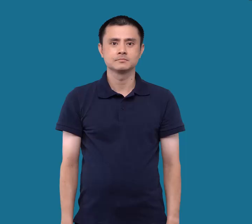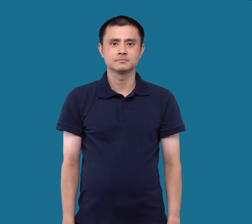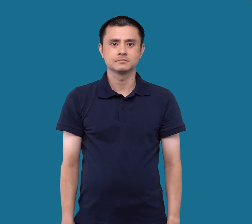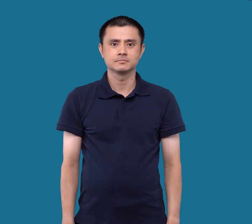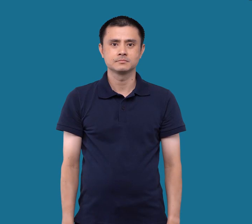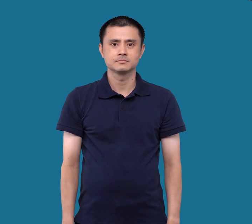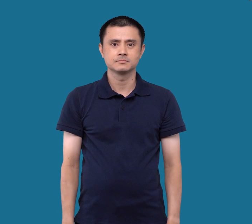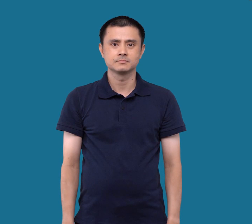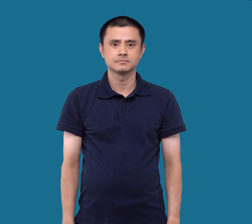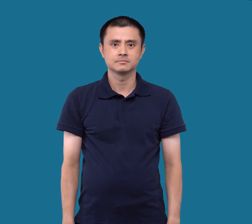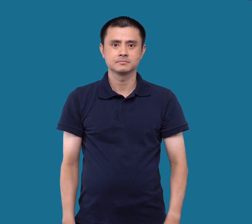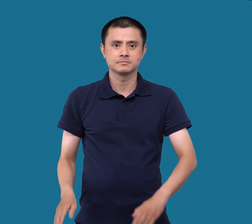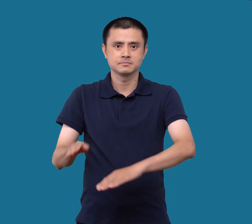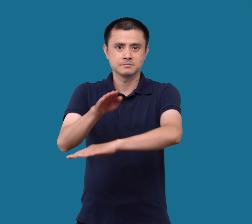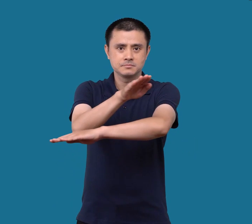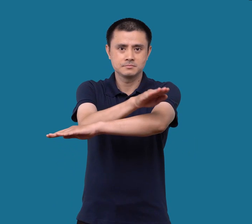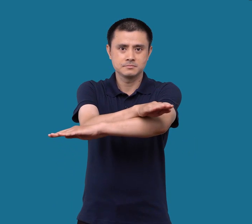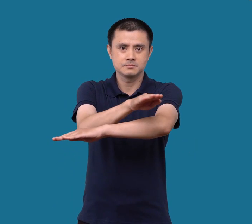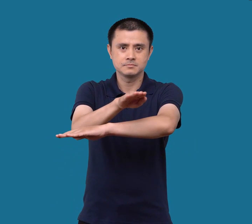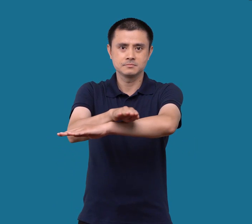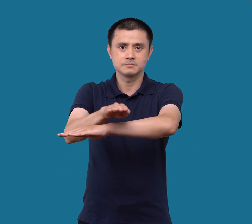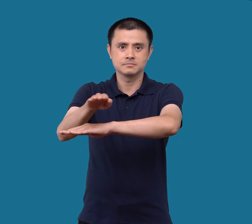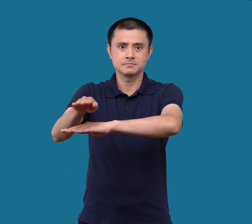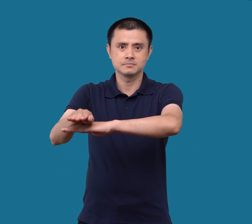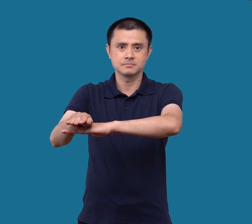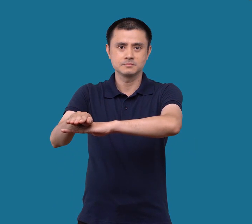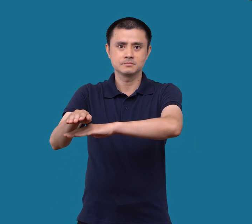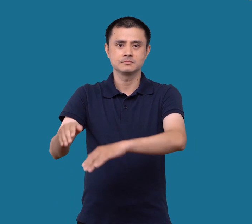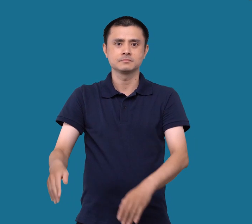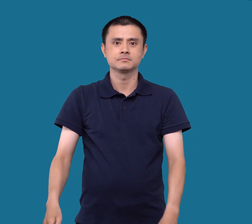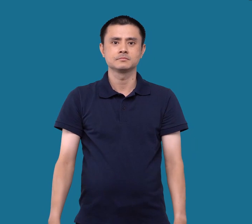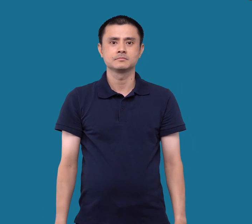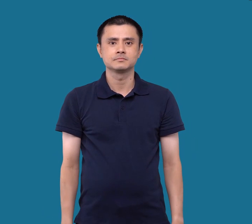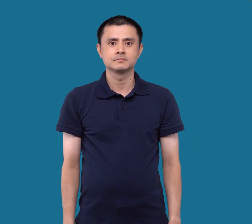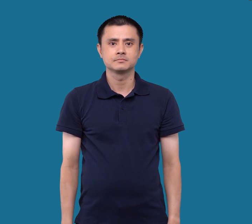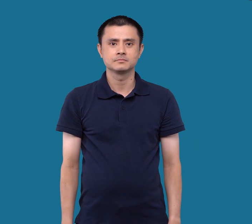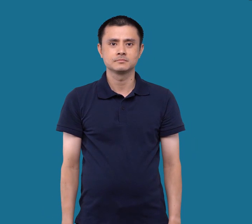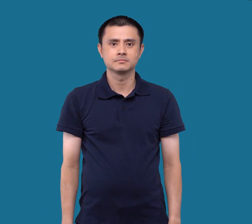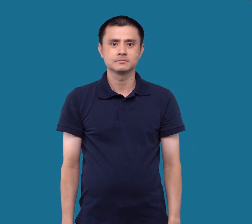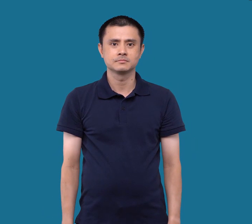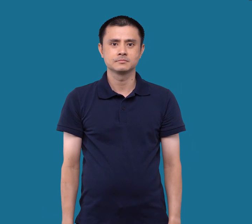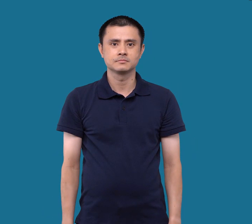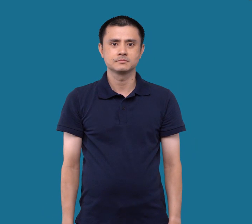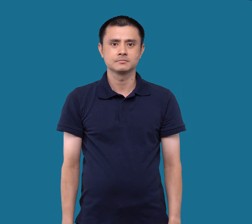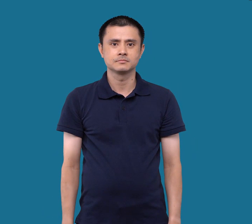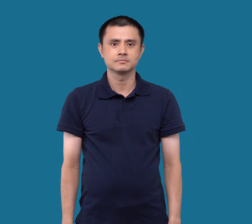bãi đỗ xe (ô tô)